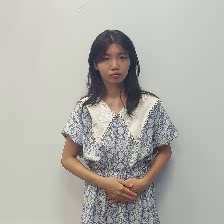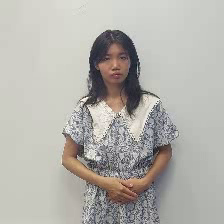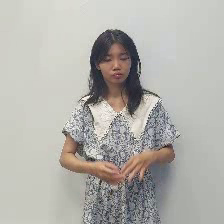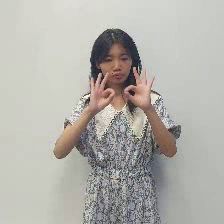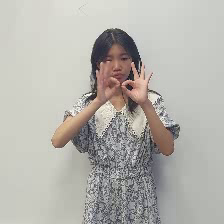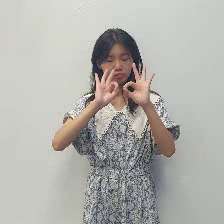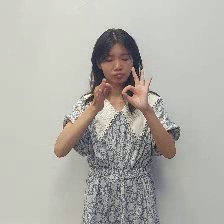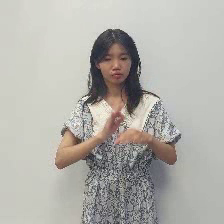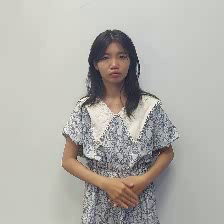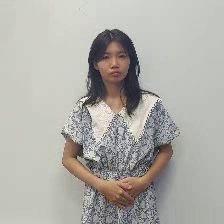Rau